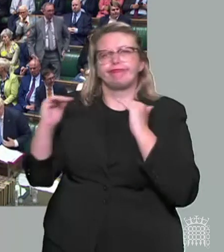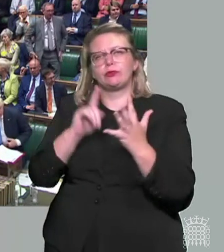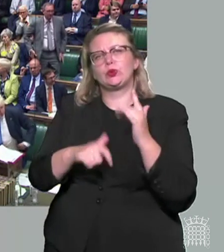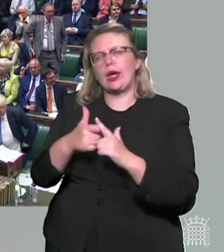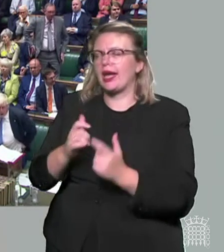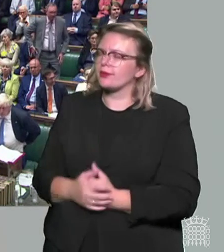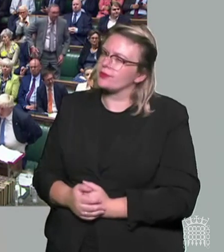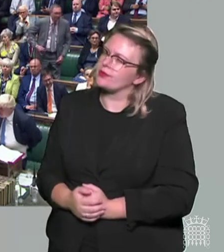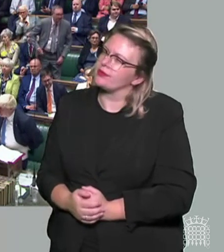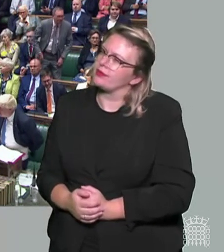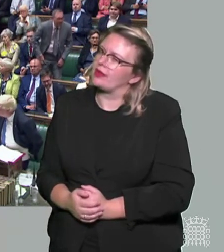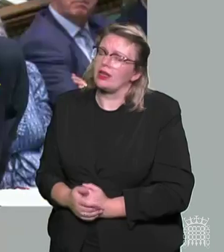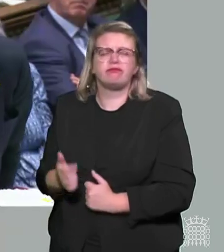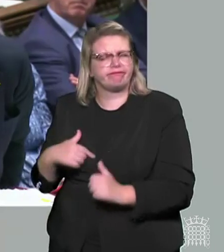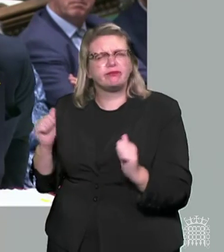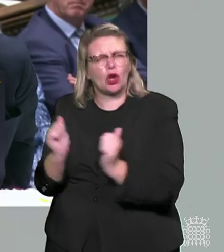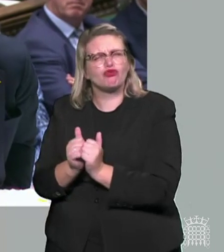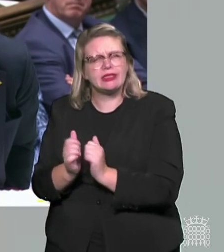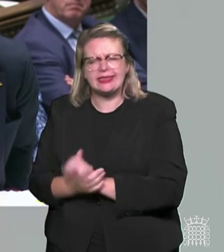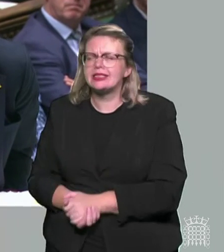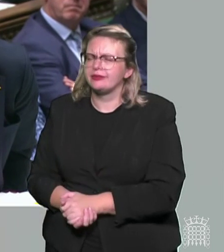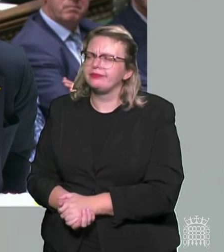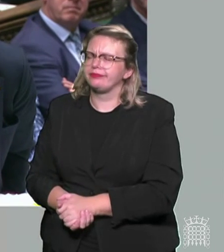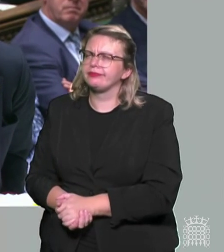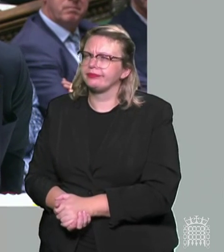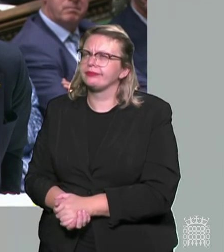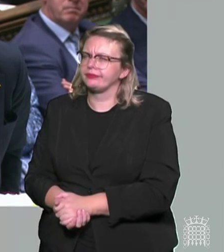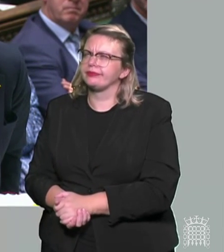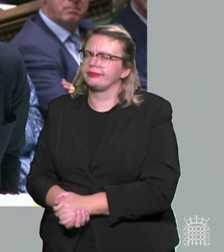I heartily agree with my right honourable Friend.